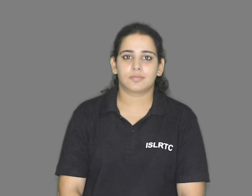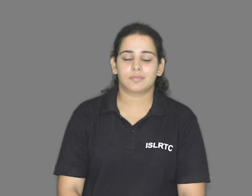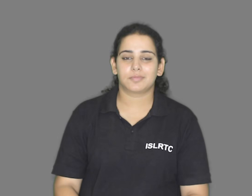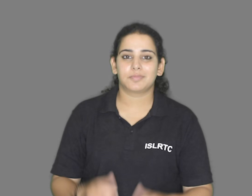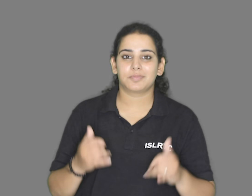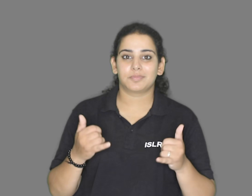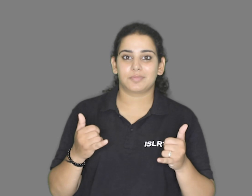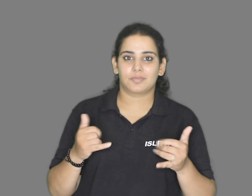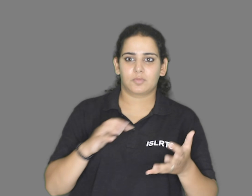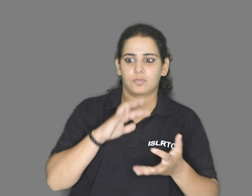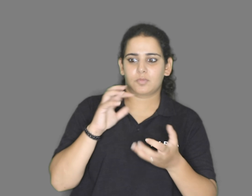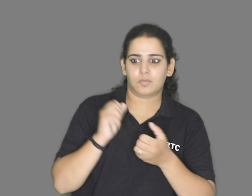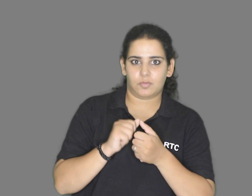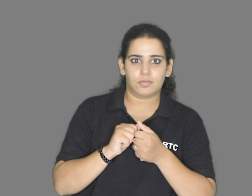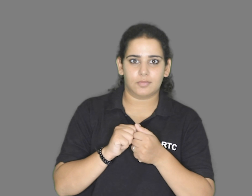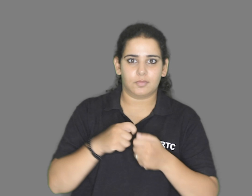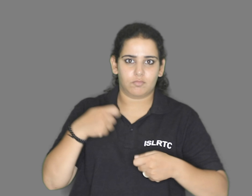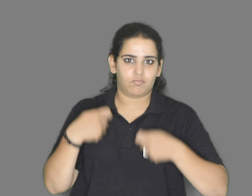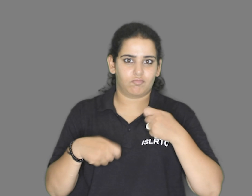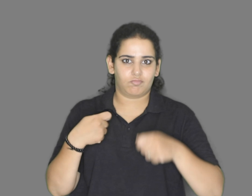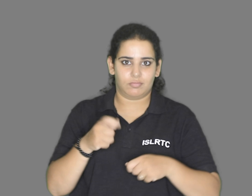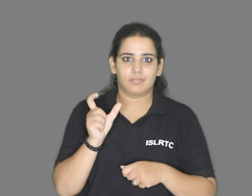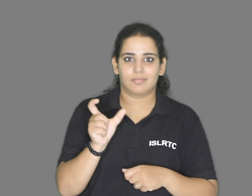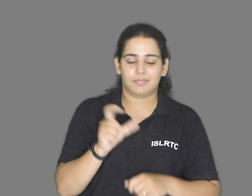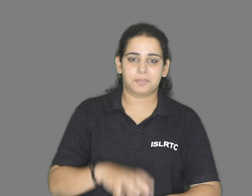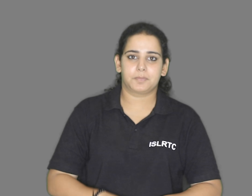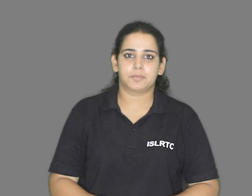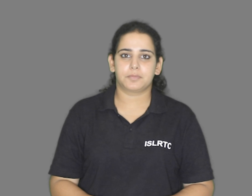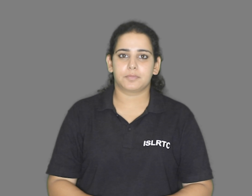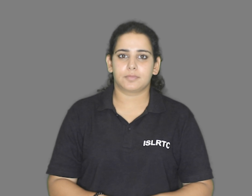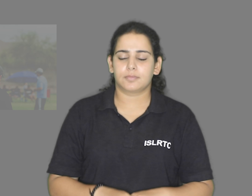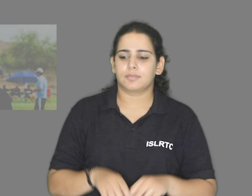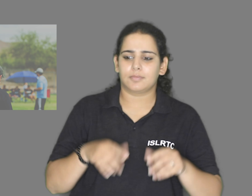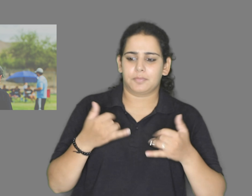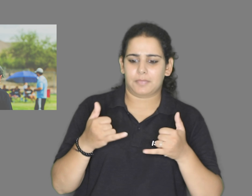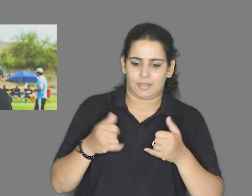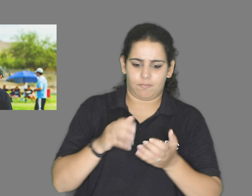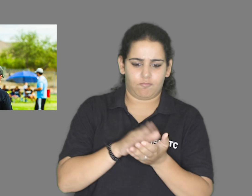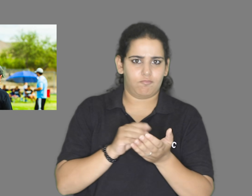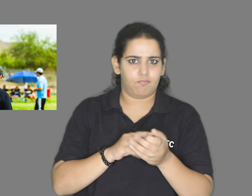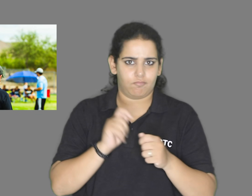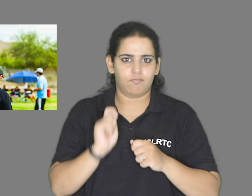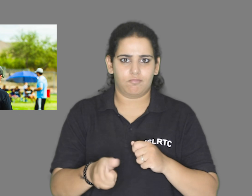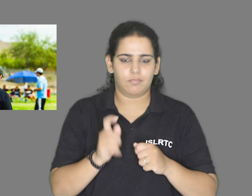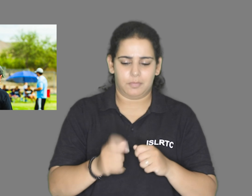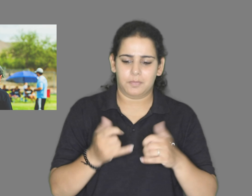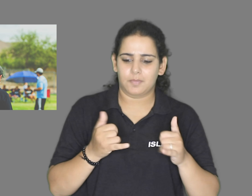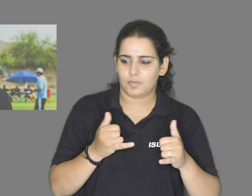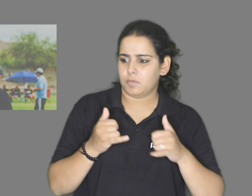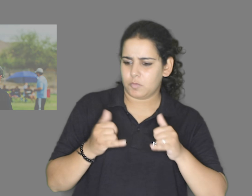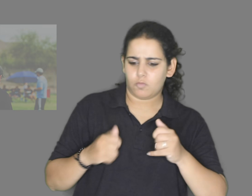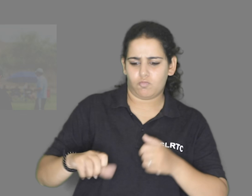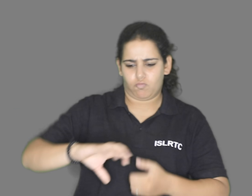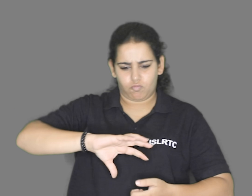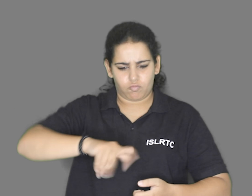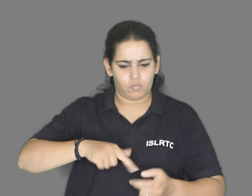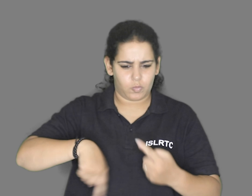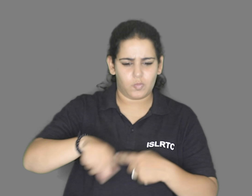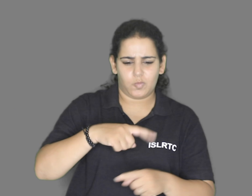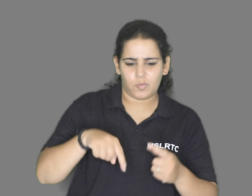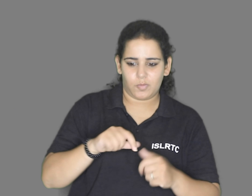Scorecard A card for recording the score (as of a game)